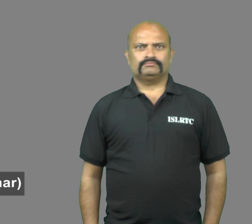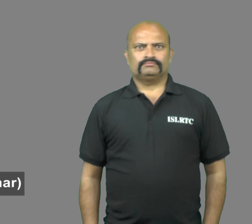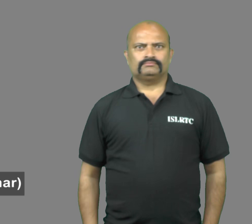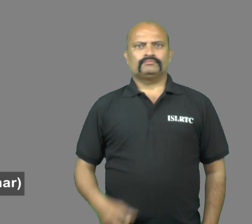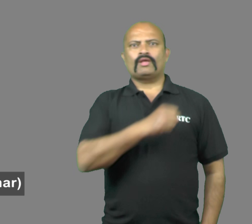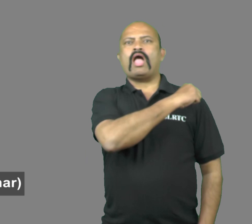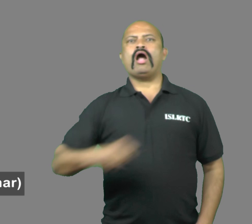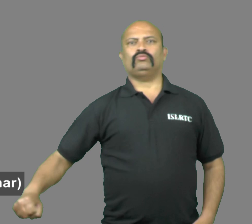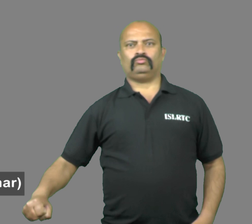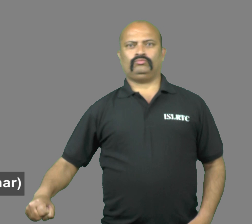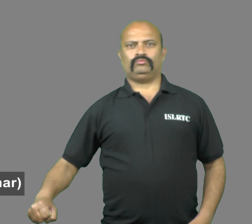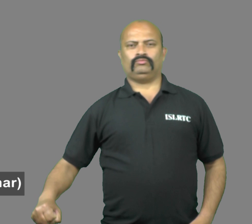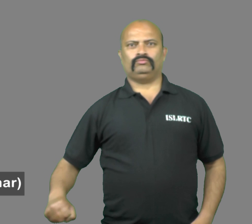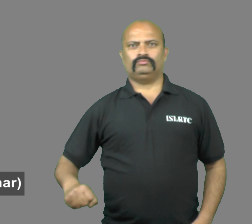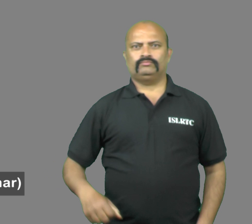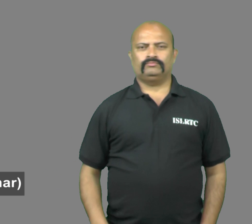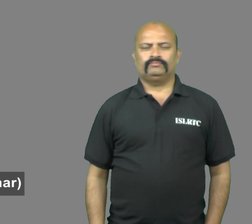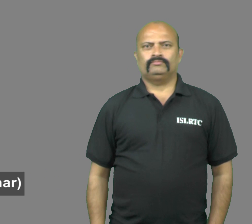Bandit (Munger Bihar)